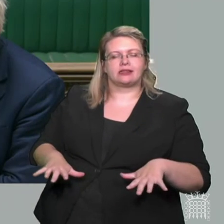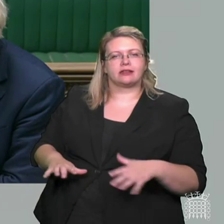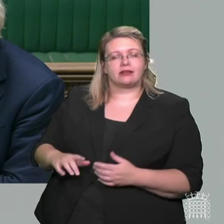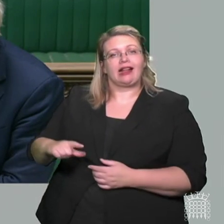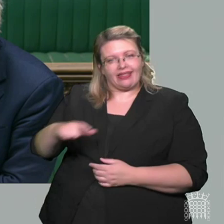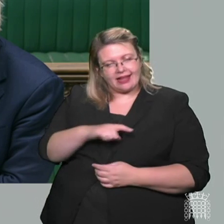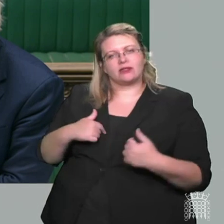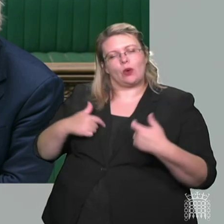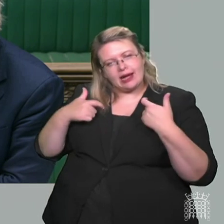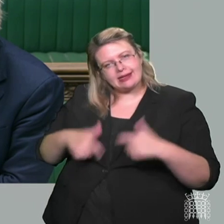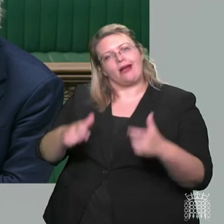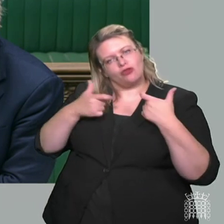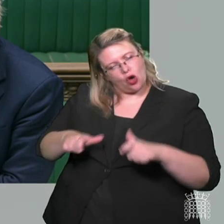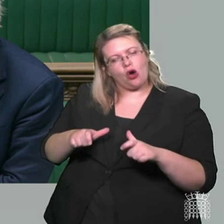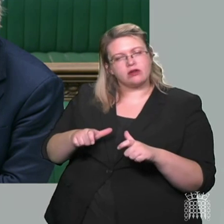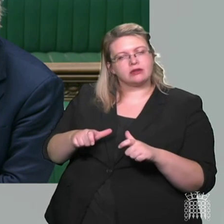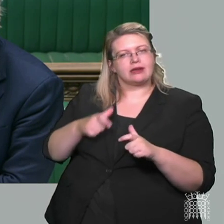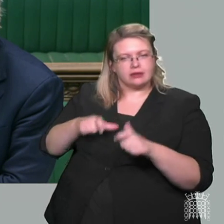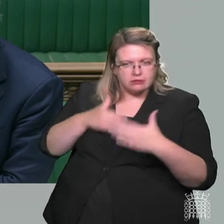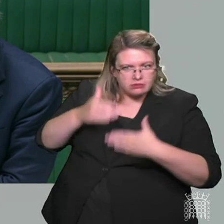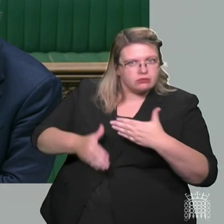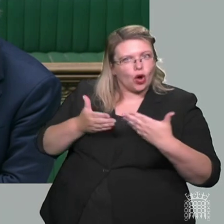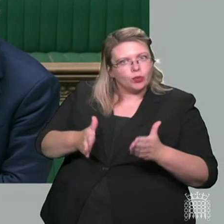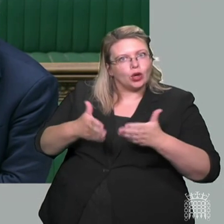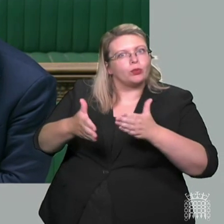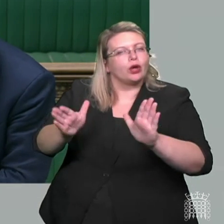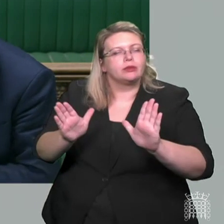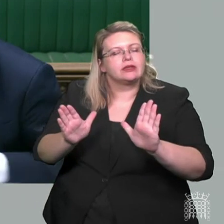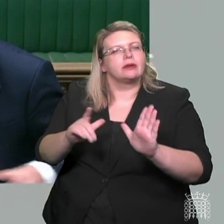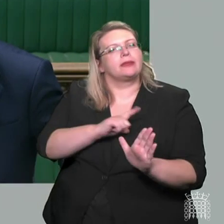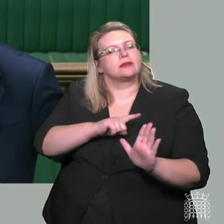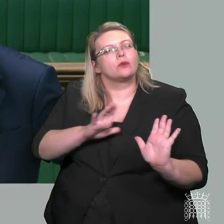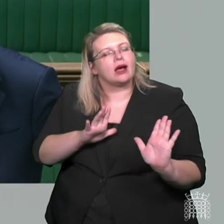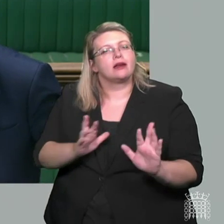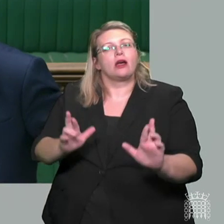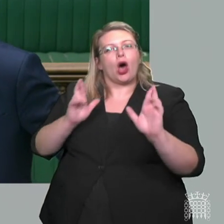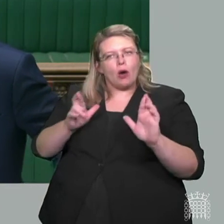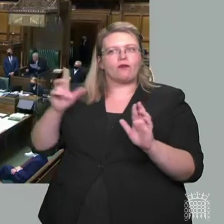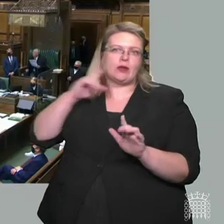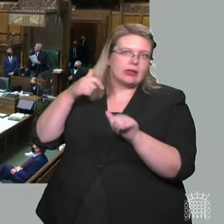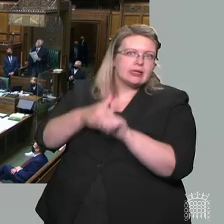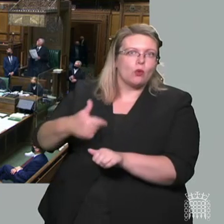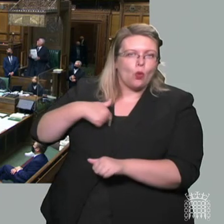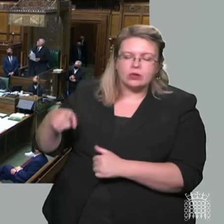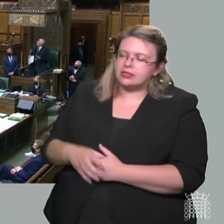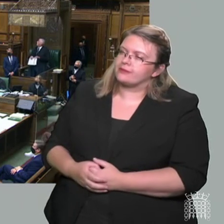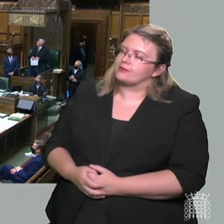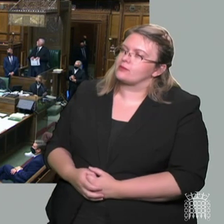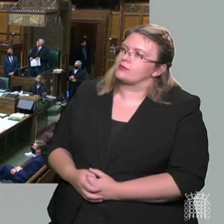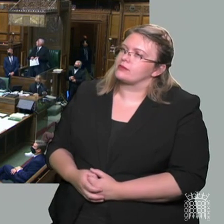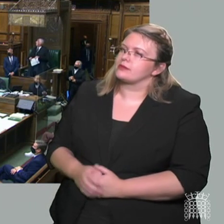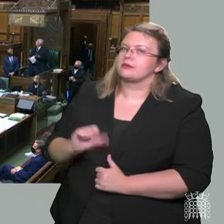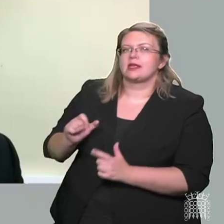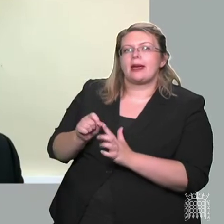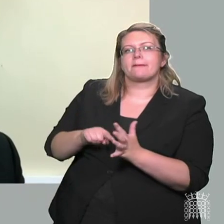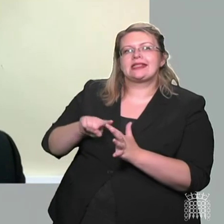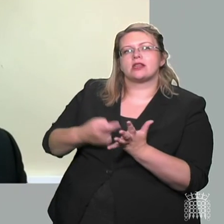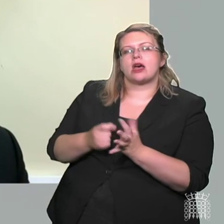That is why we are going to continue with our cautious but irreversible road map, and I hope that it will command the honourable Lady’s support.